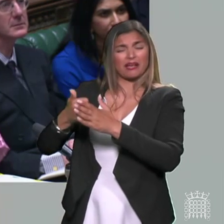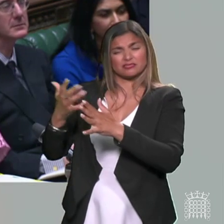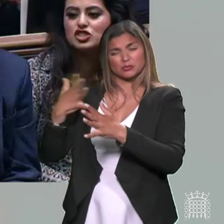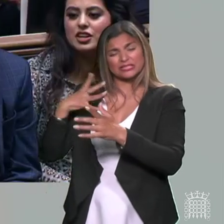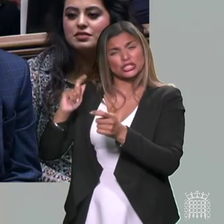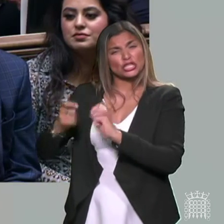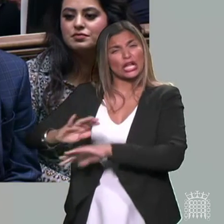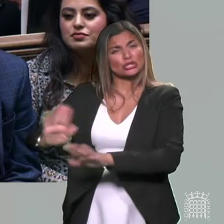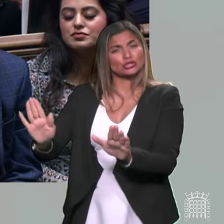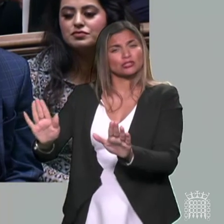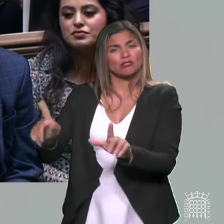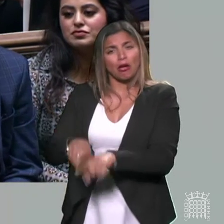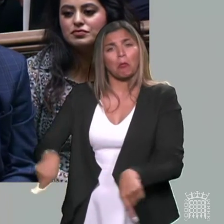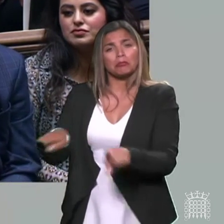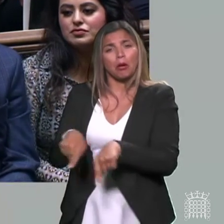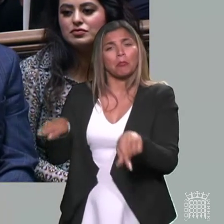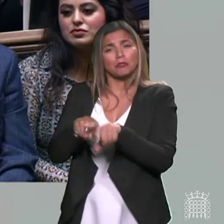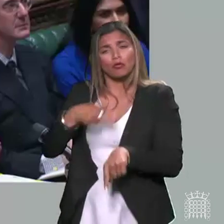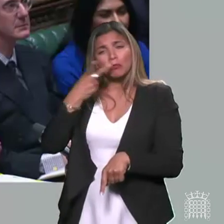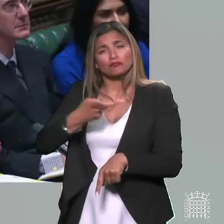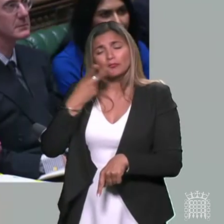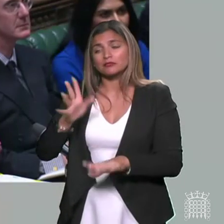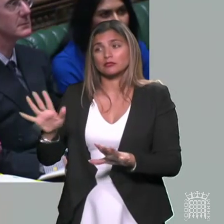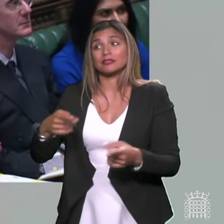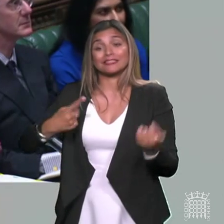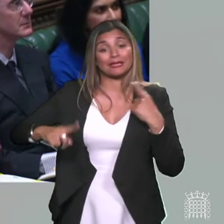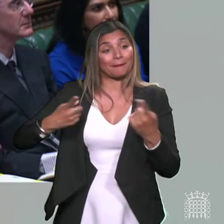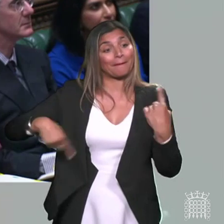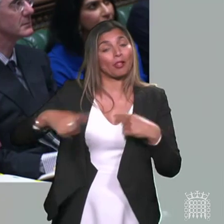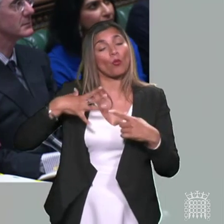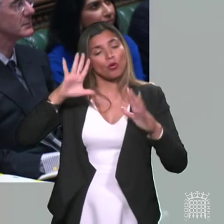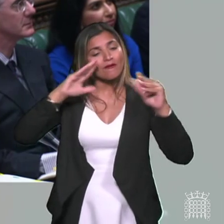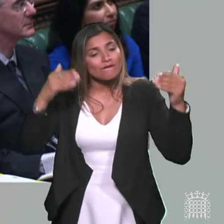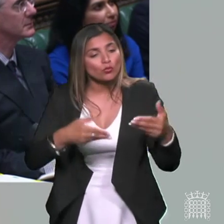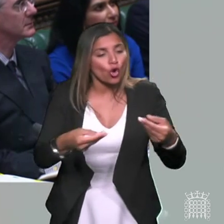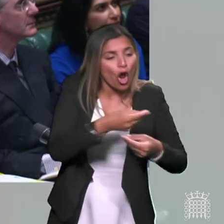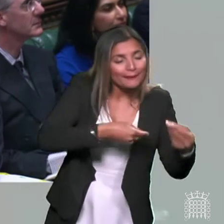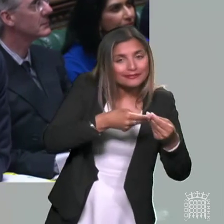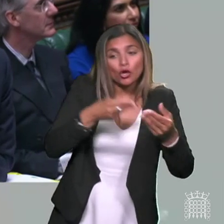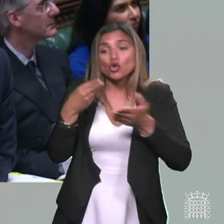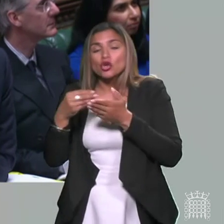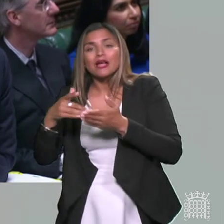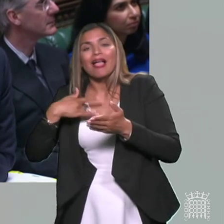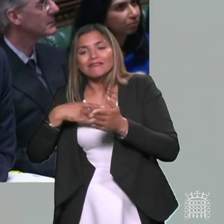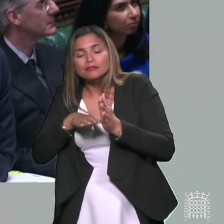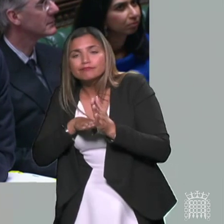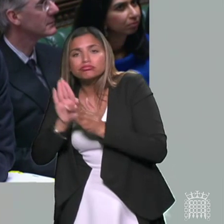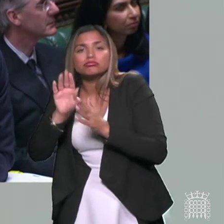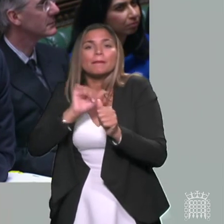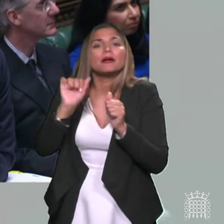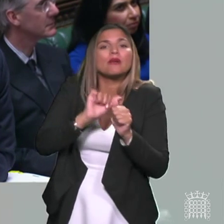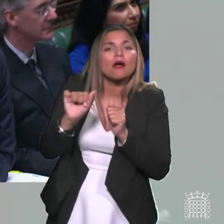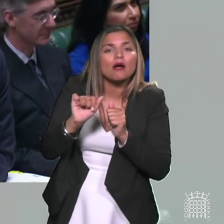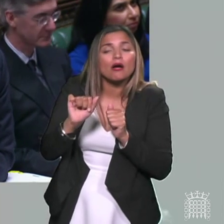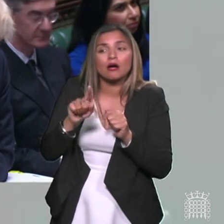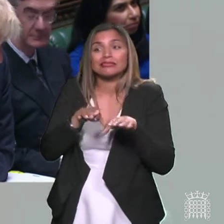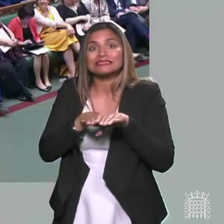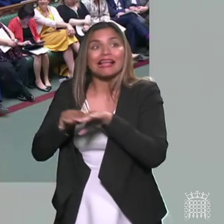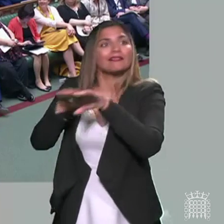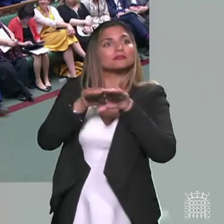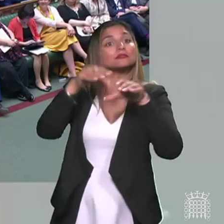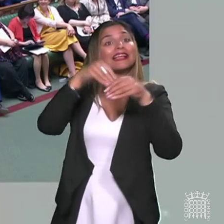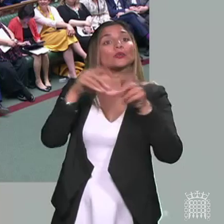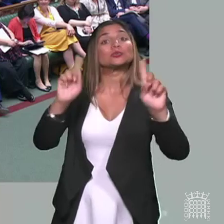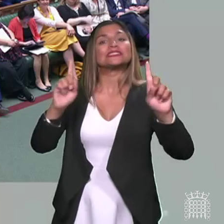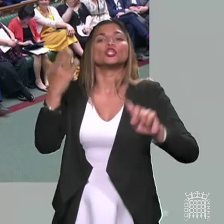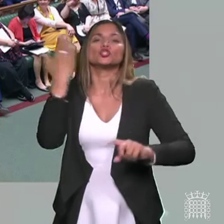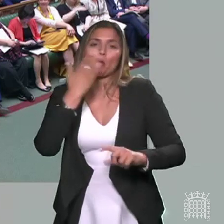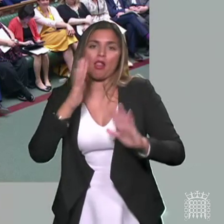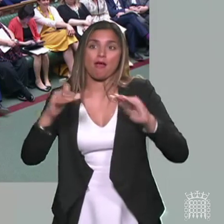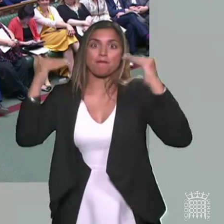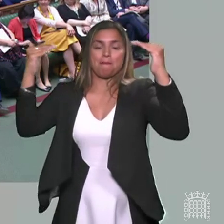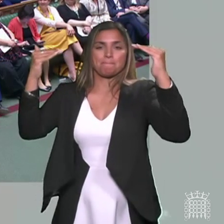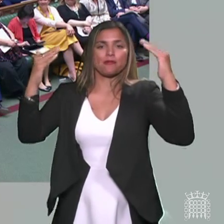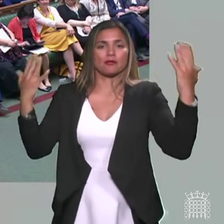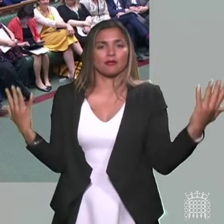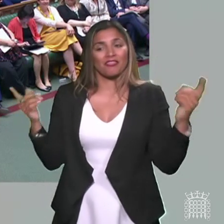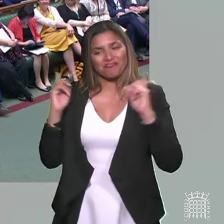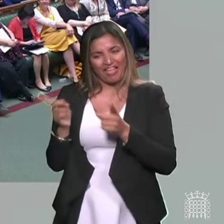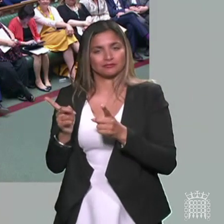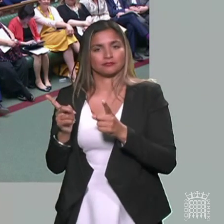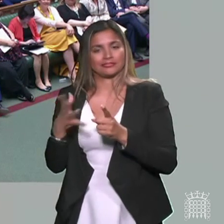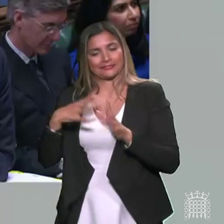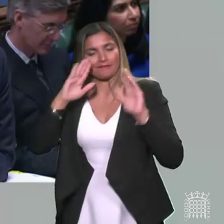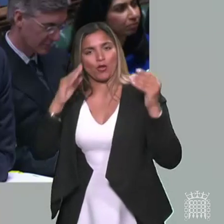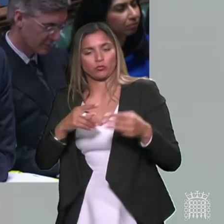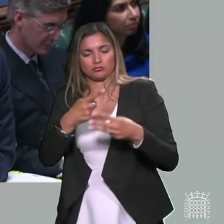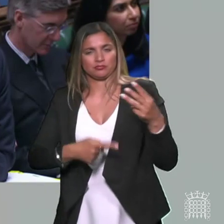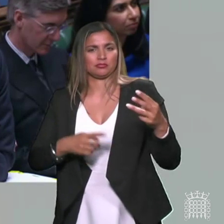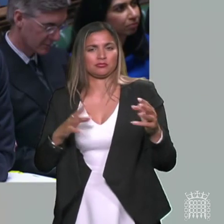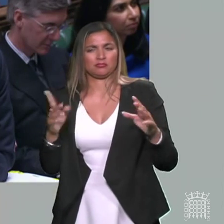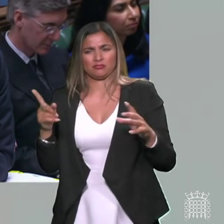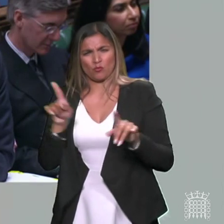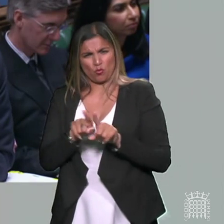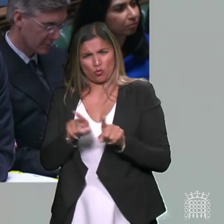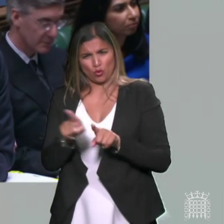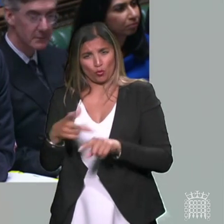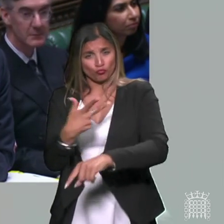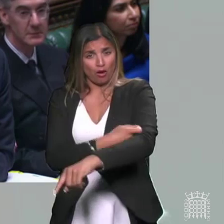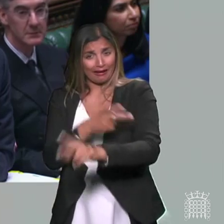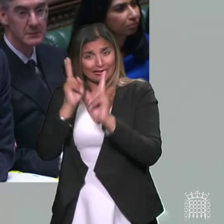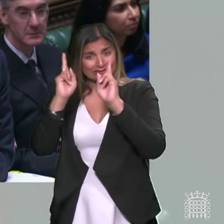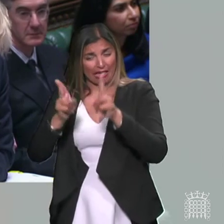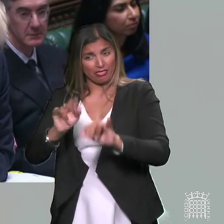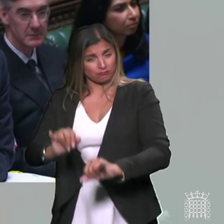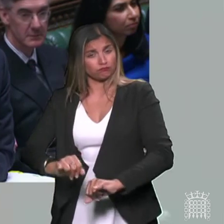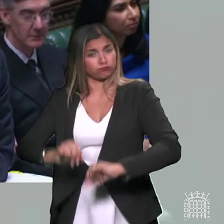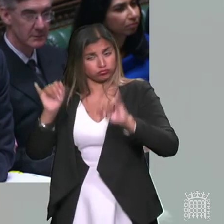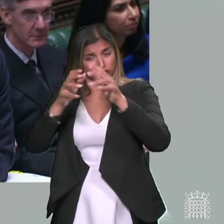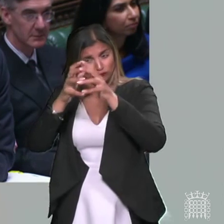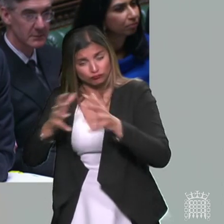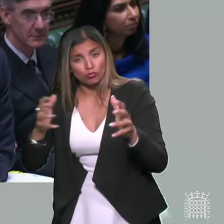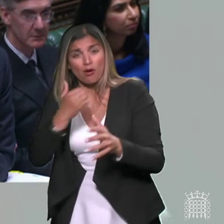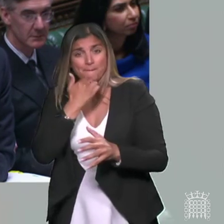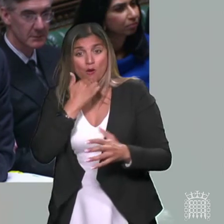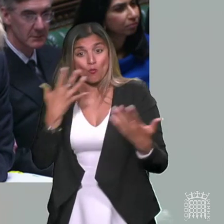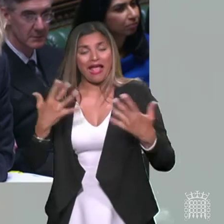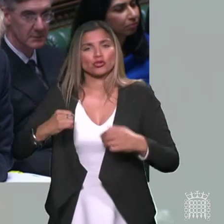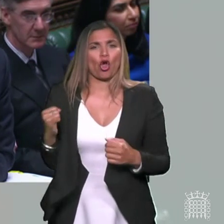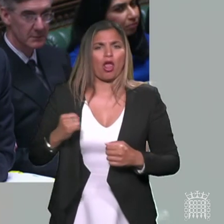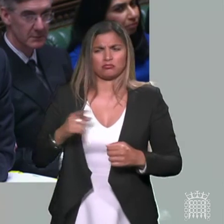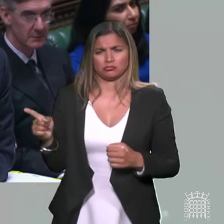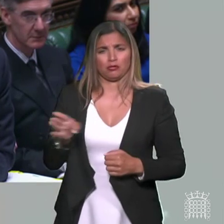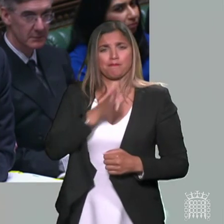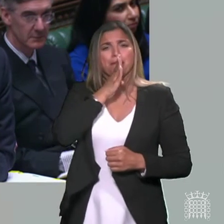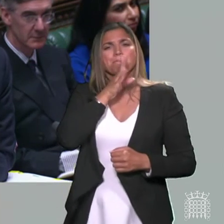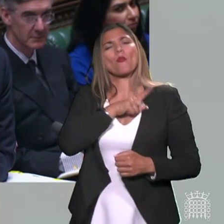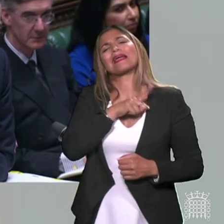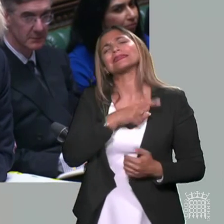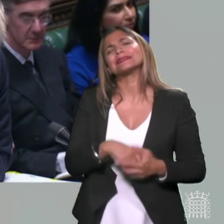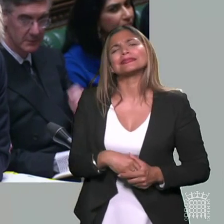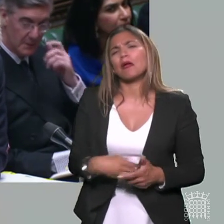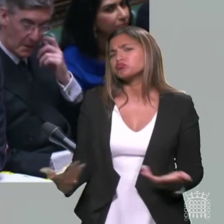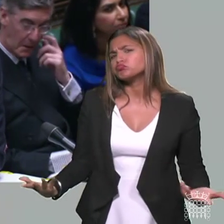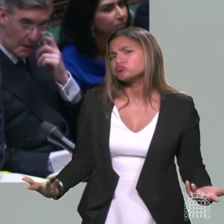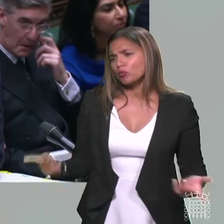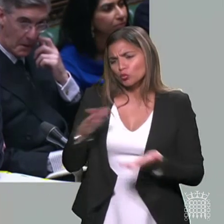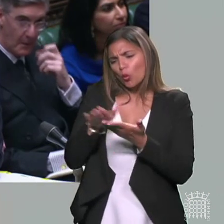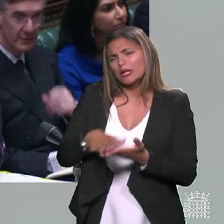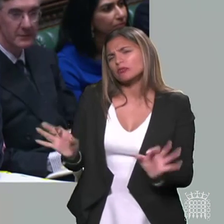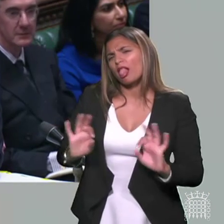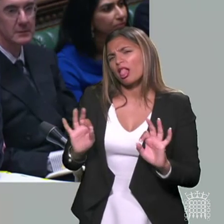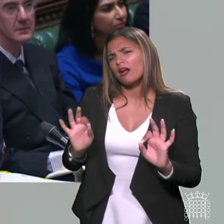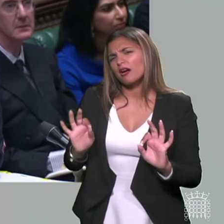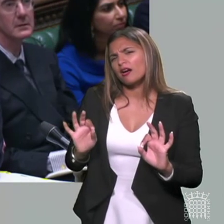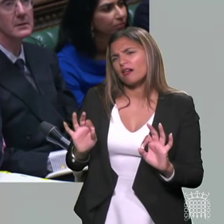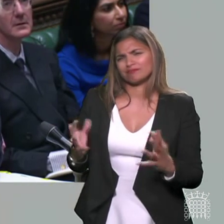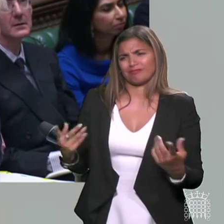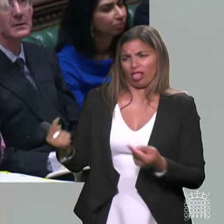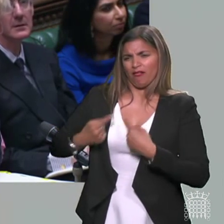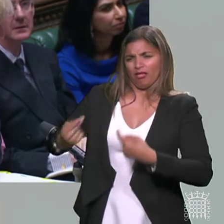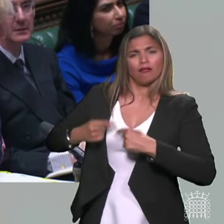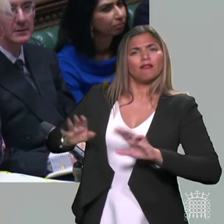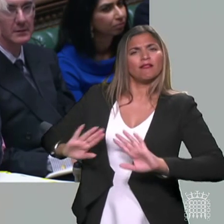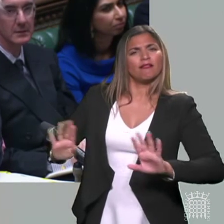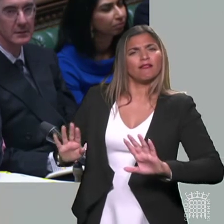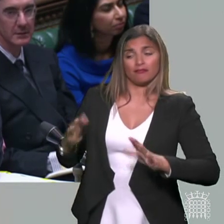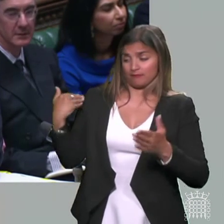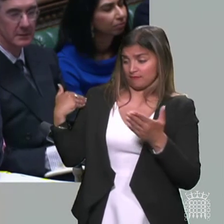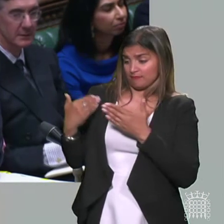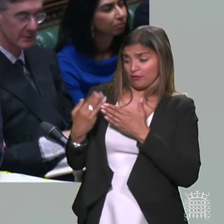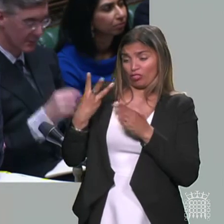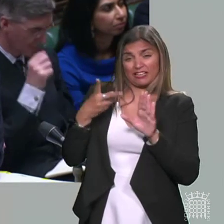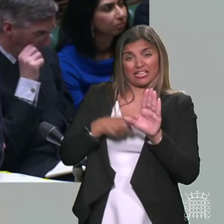What the people of this country want is a focus on the cost of living, on the economy, on schools and on standards in schools—those are the things he should fix, and that is to say nothing of the tragedy of drug deaths in Scotland, which the SNP still has not done anything to address.